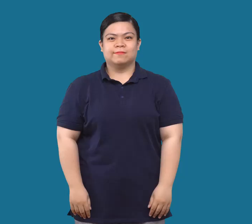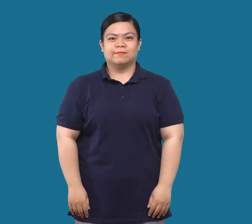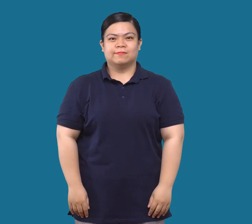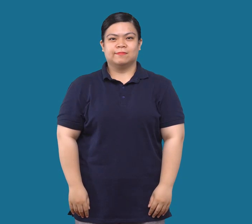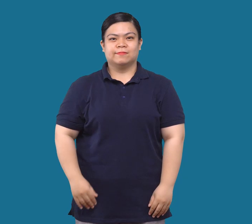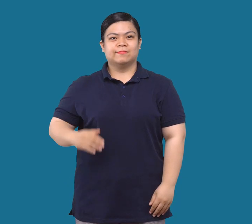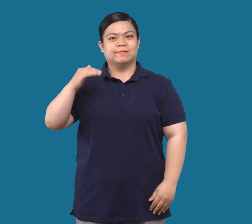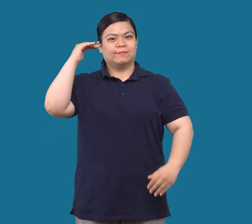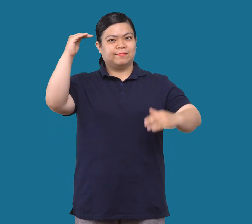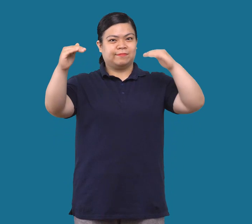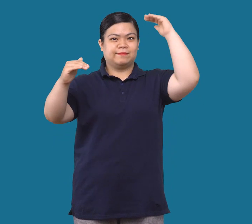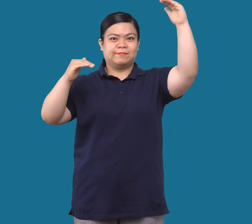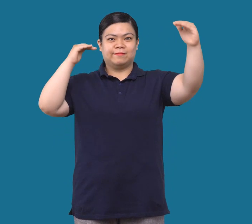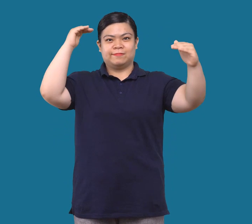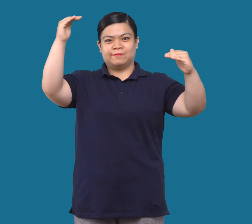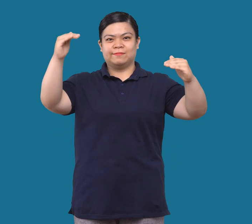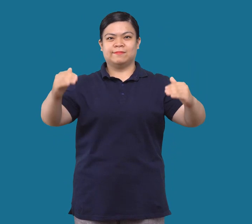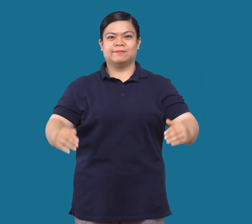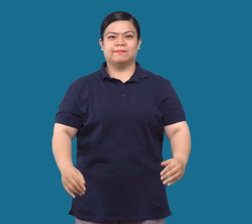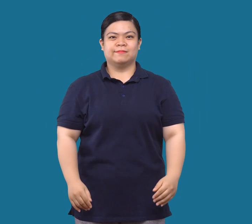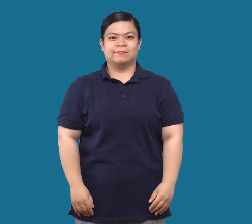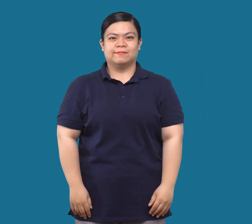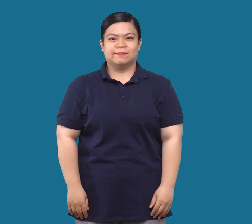thanh niên